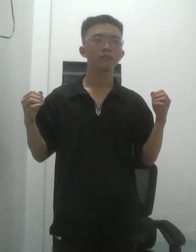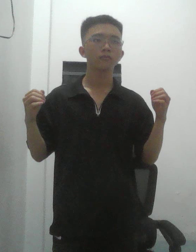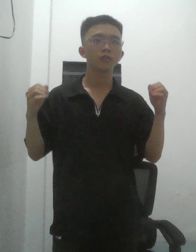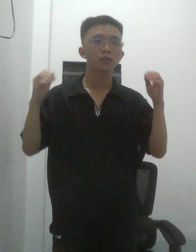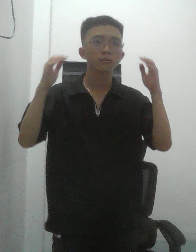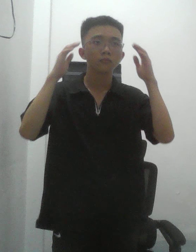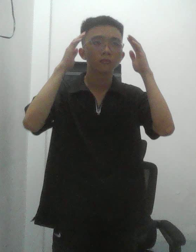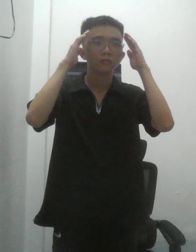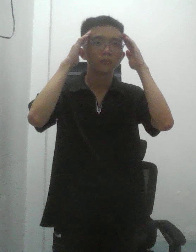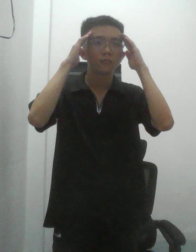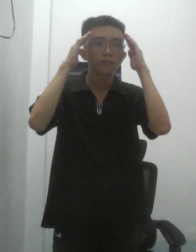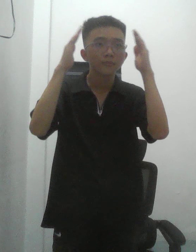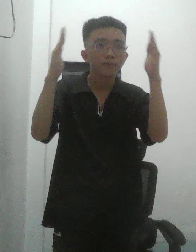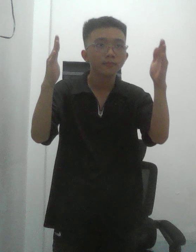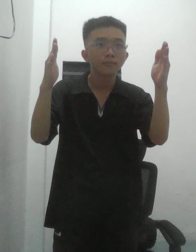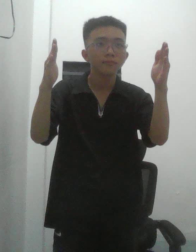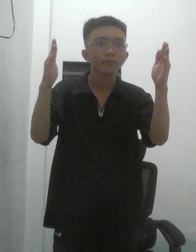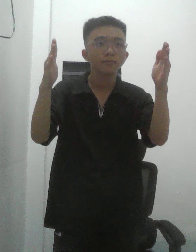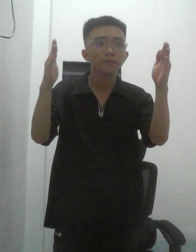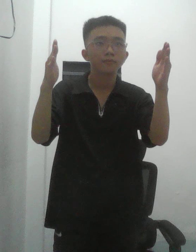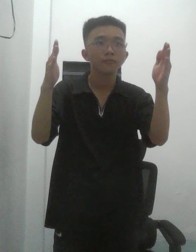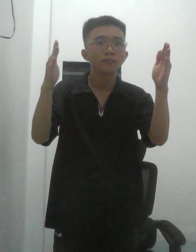quan tam